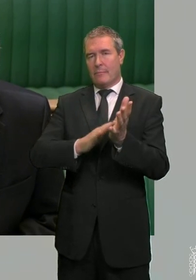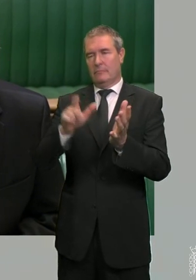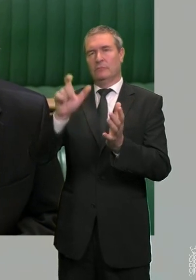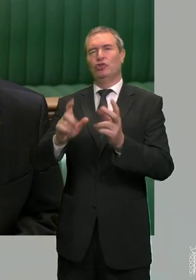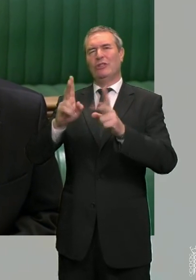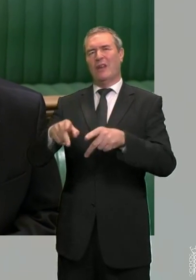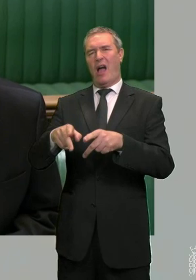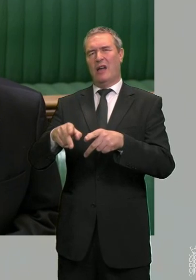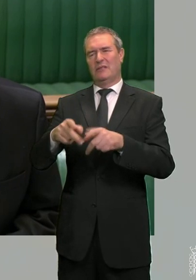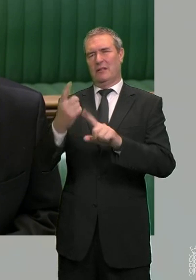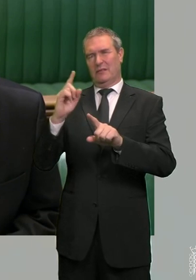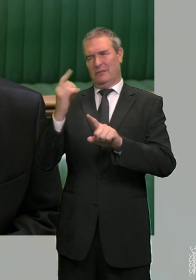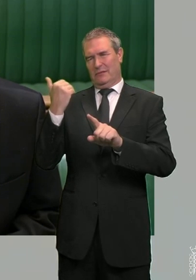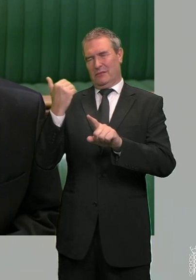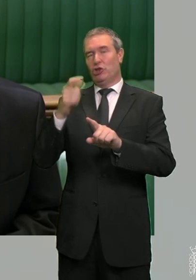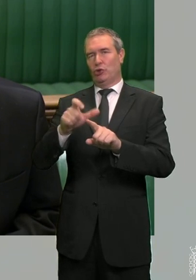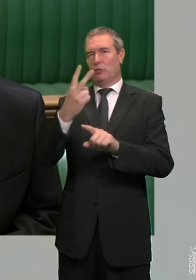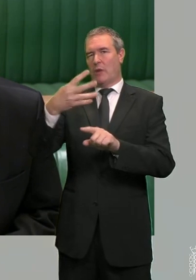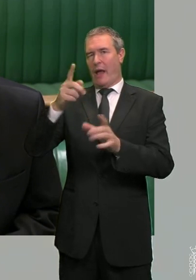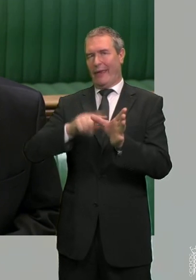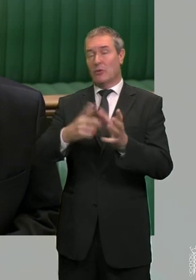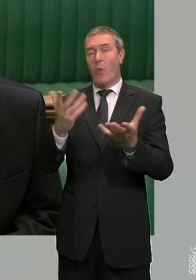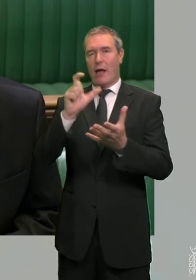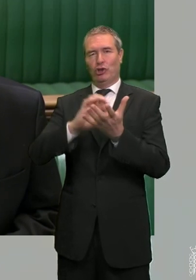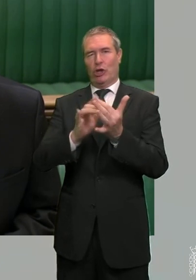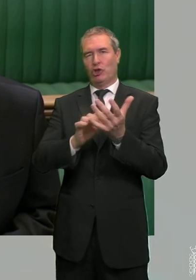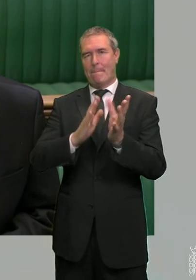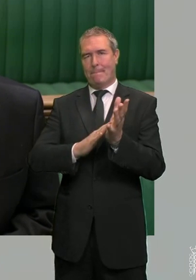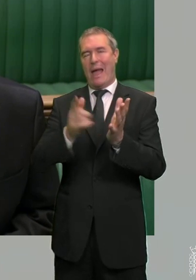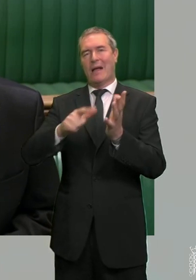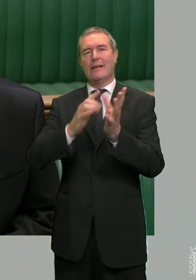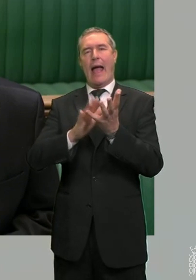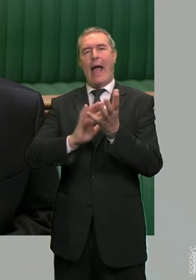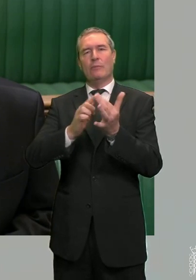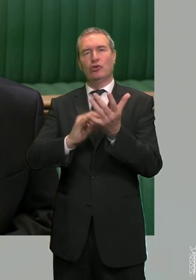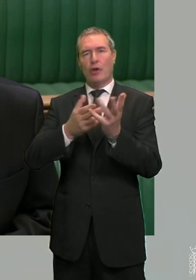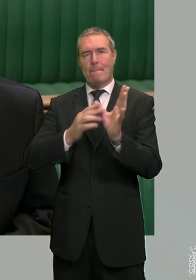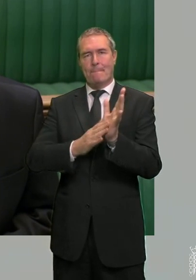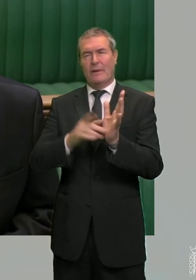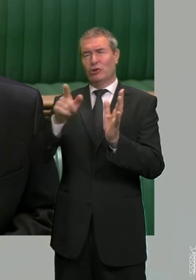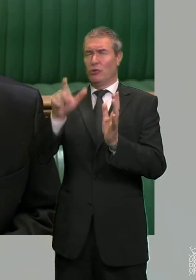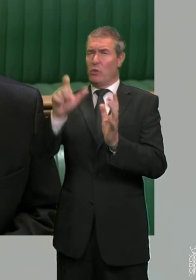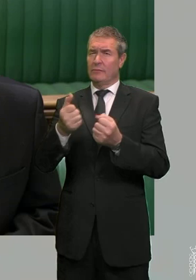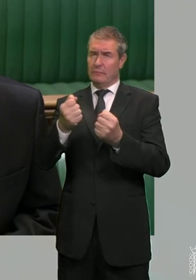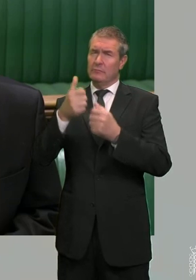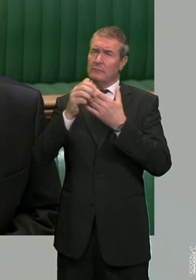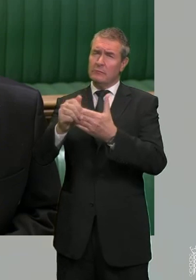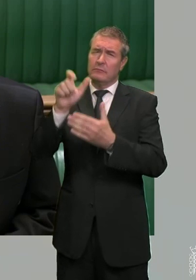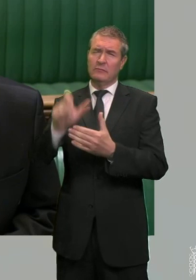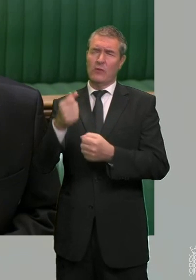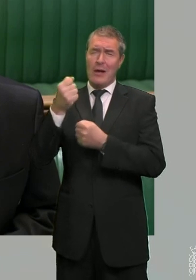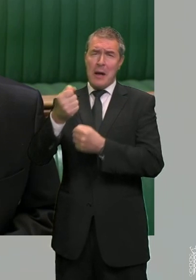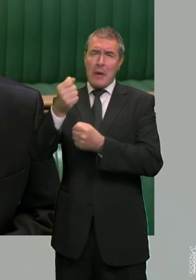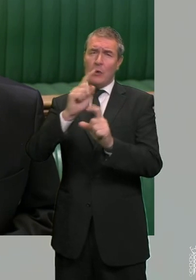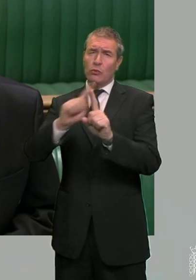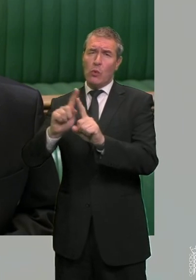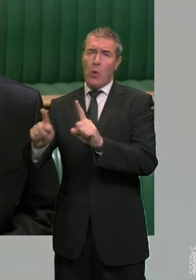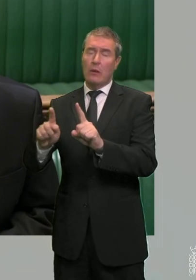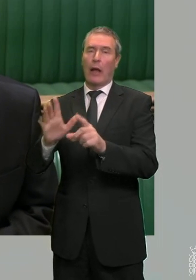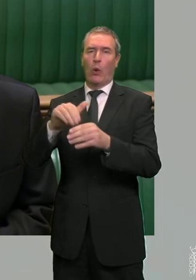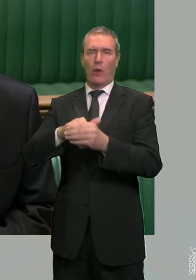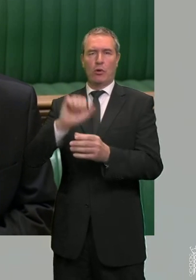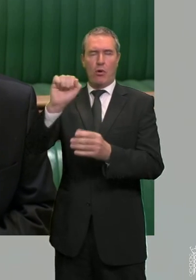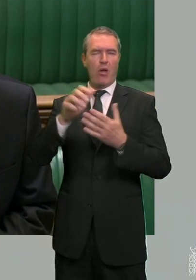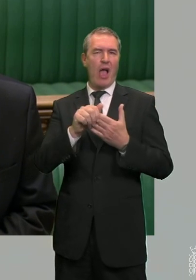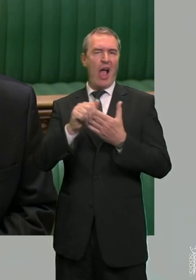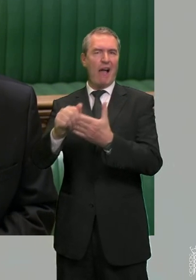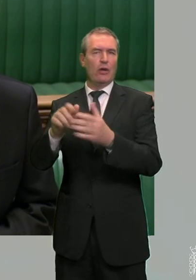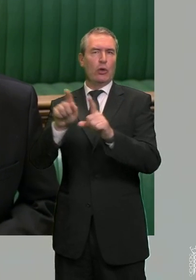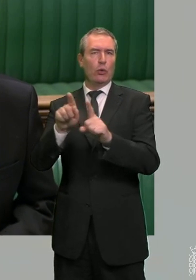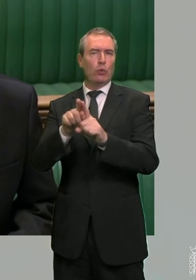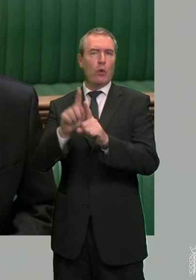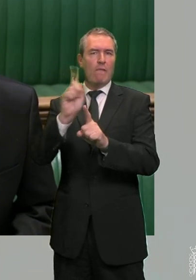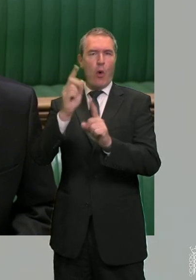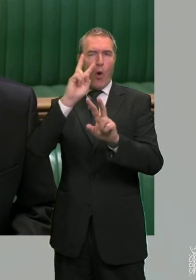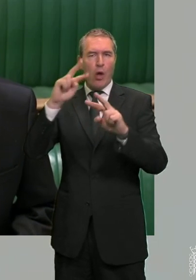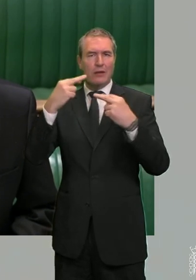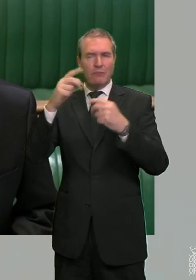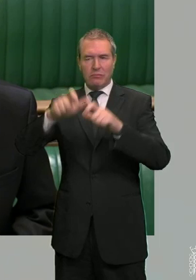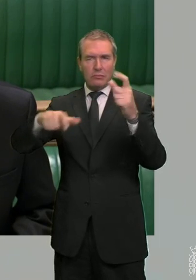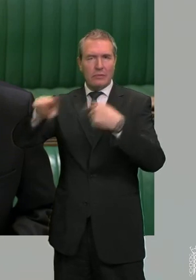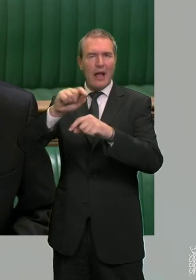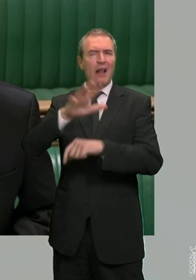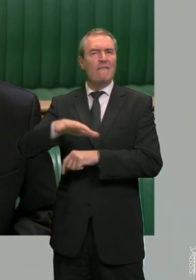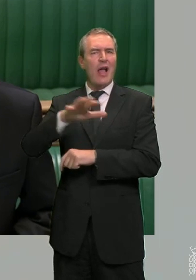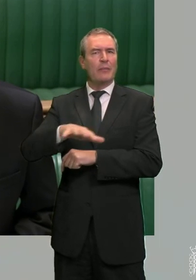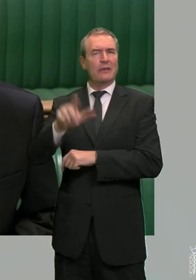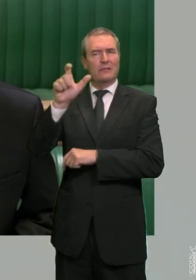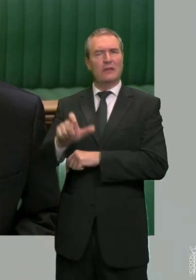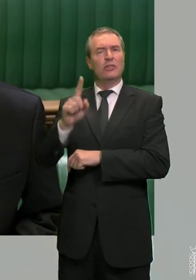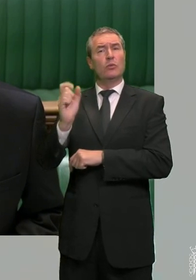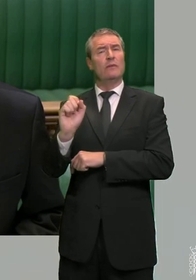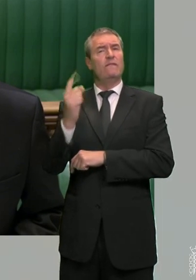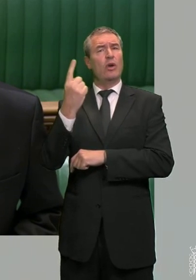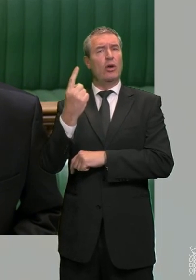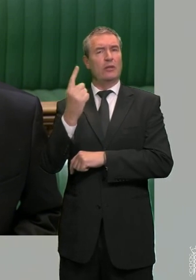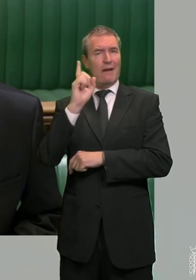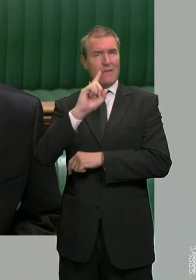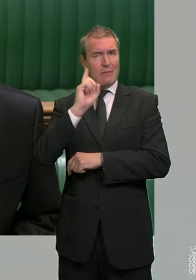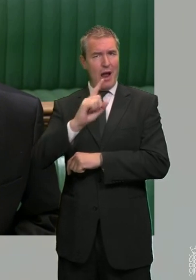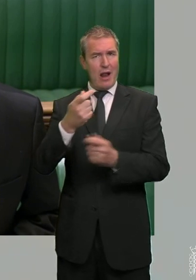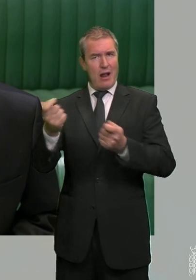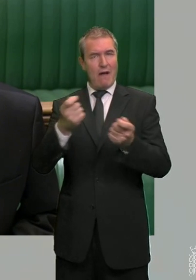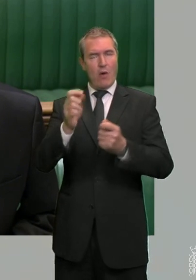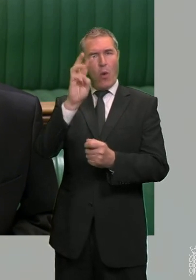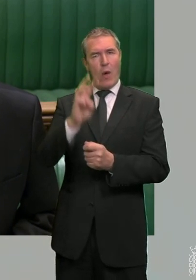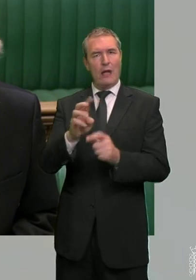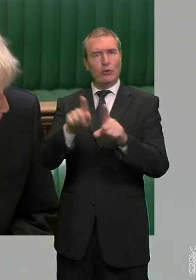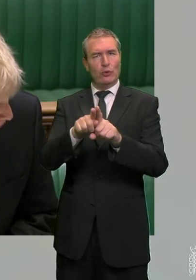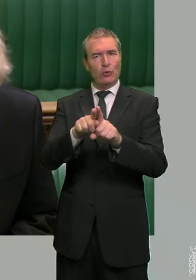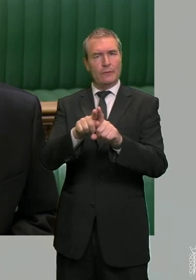MP for Chesham and Amersham for 29 years, she will be remembered for being a strong voice for her constituents, for being a brilliant campaigner, including her advocacy for autistic people and their families, and for being the first female Secretary of State for Wales.